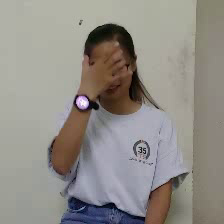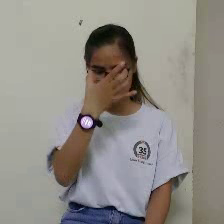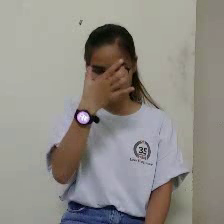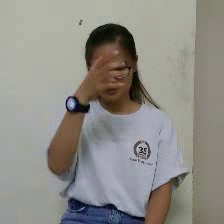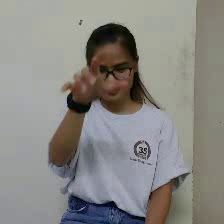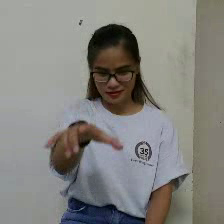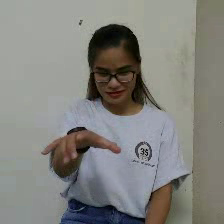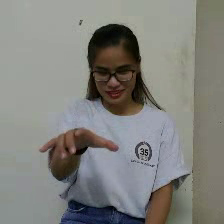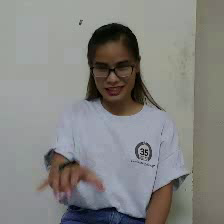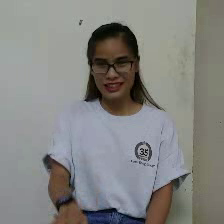Áp dụng